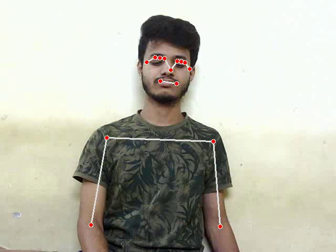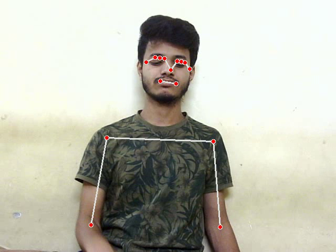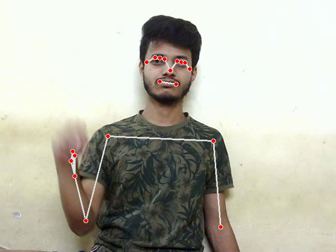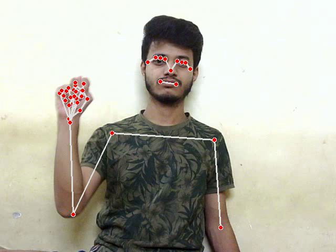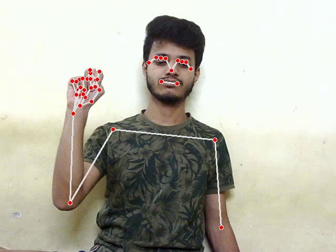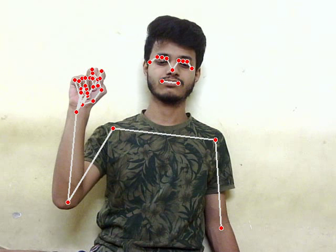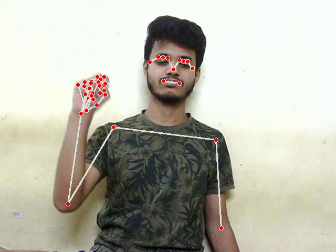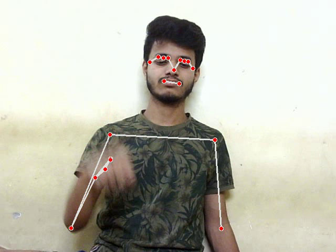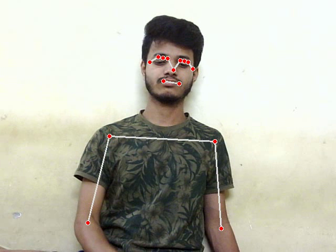bathroom